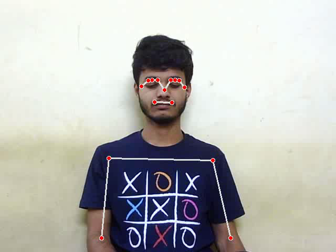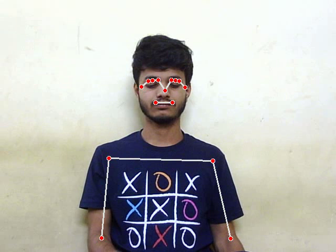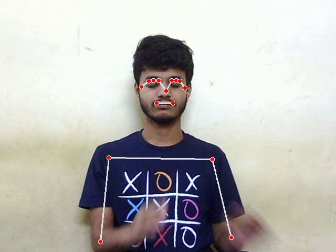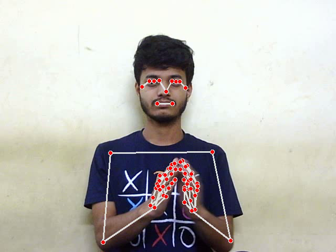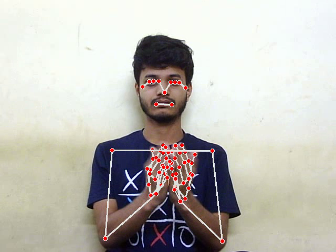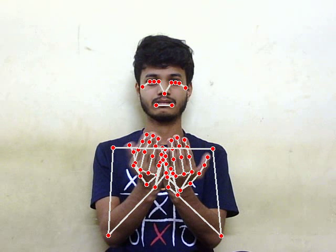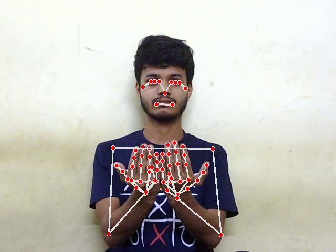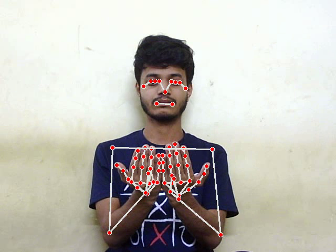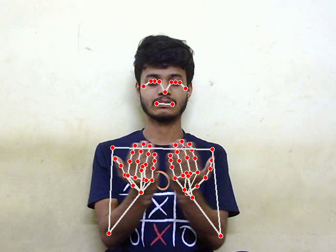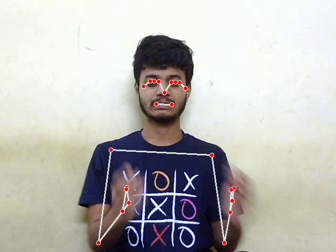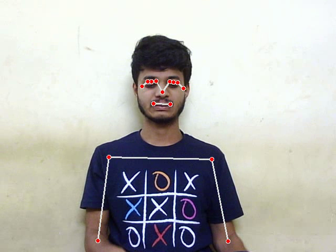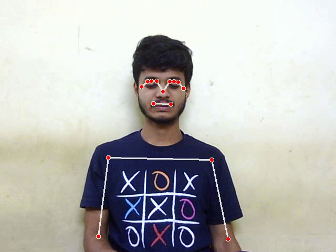book